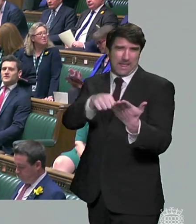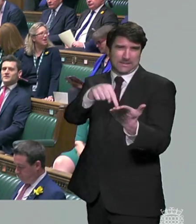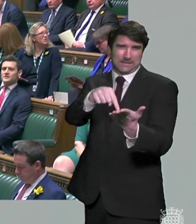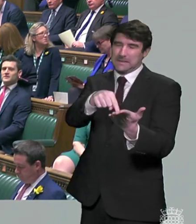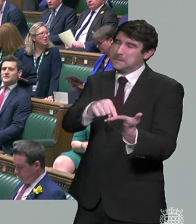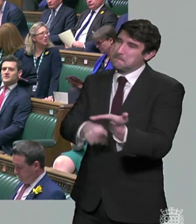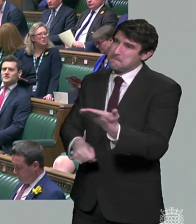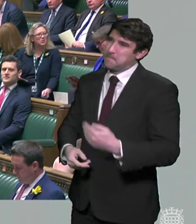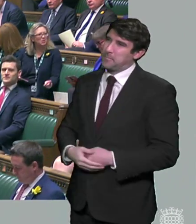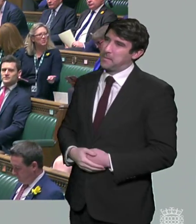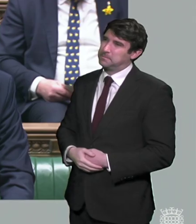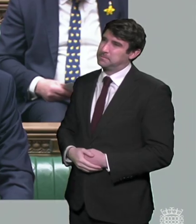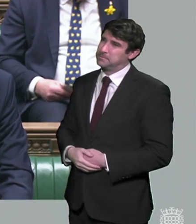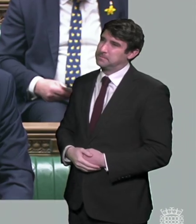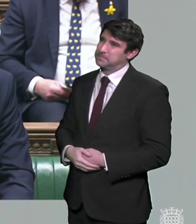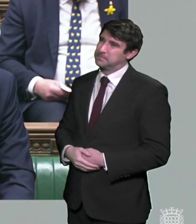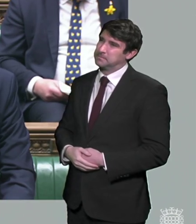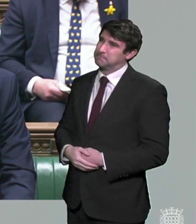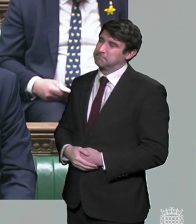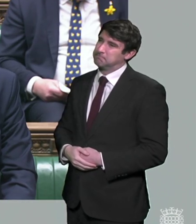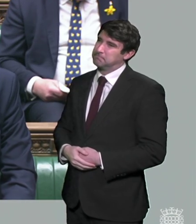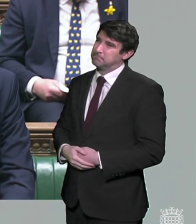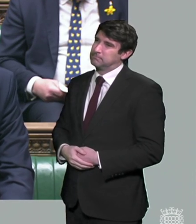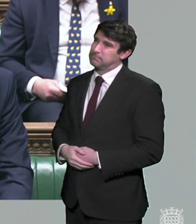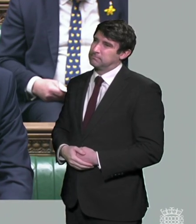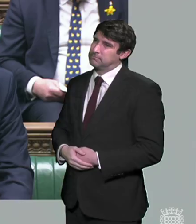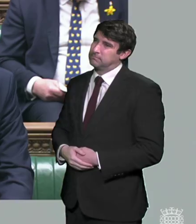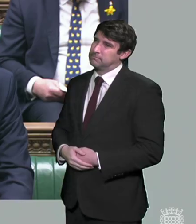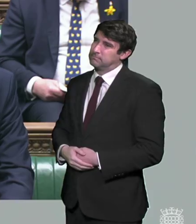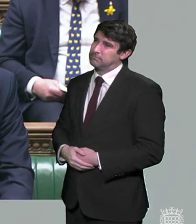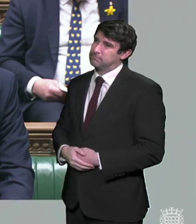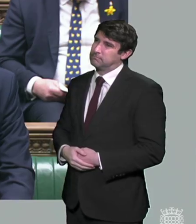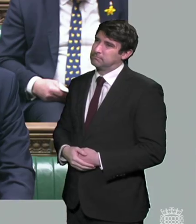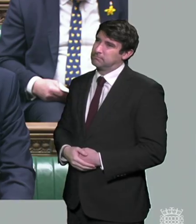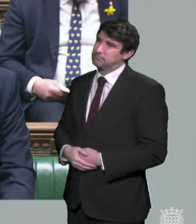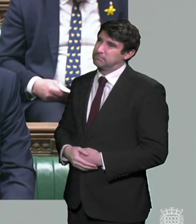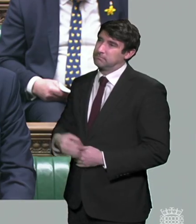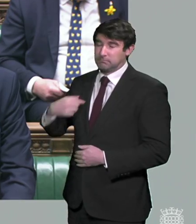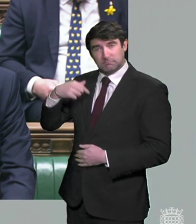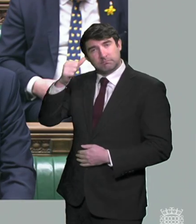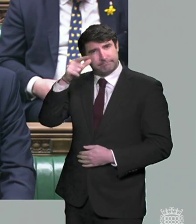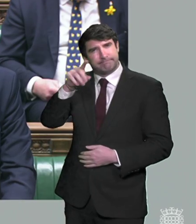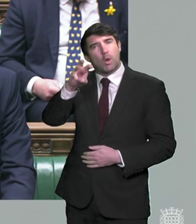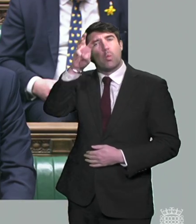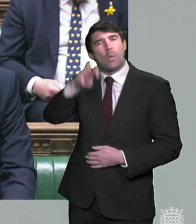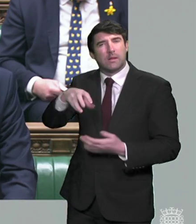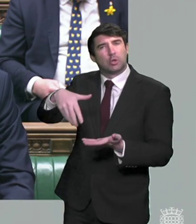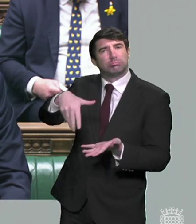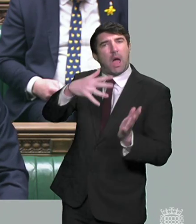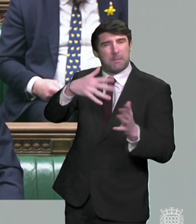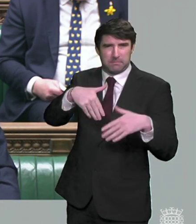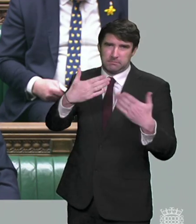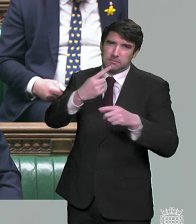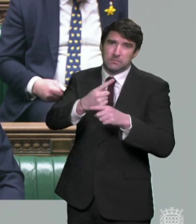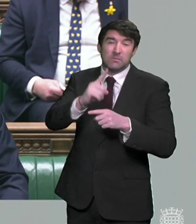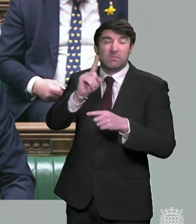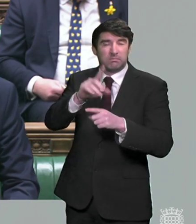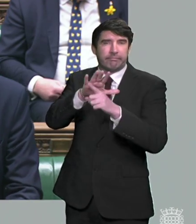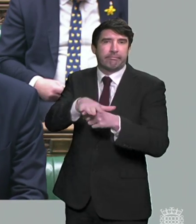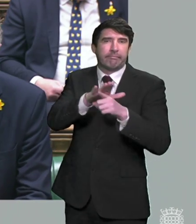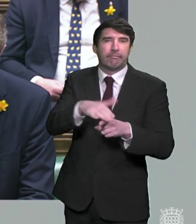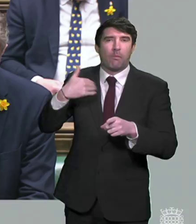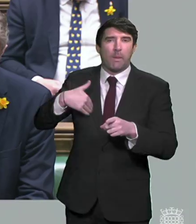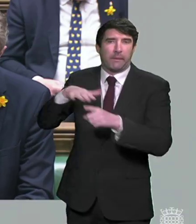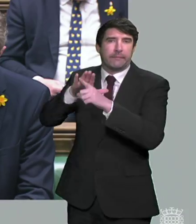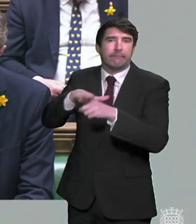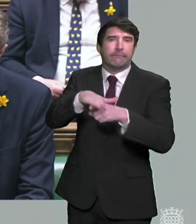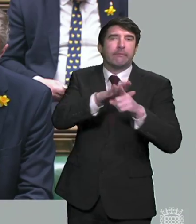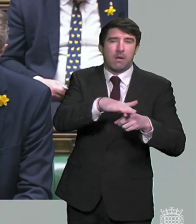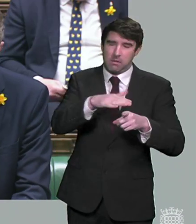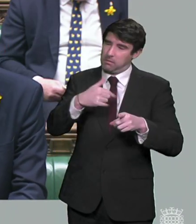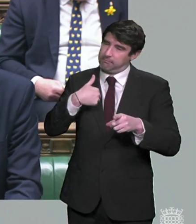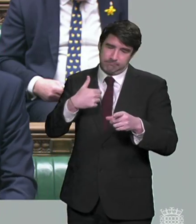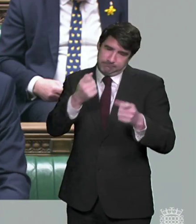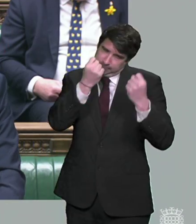I share the concerns of all honourable Members about the grave allegations of misogyny that have been made about the Welsh Rugby Union, and the recent contract negotiations with players have also been a matter of concern.